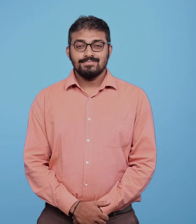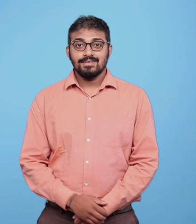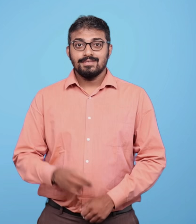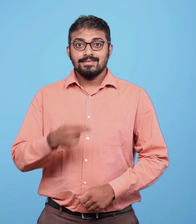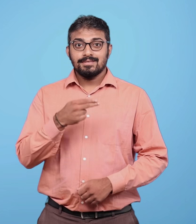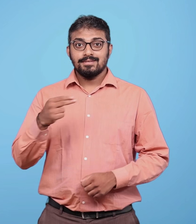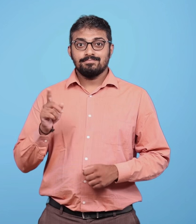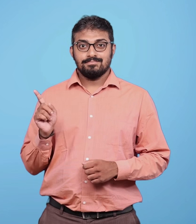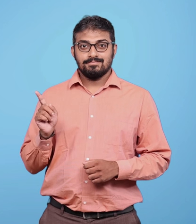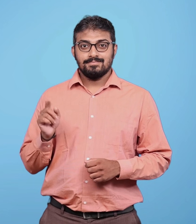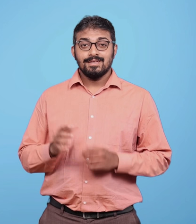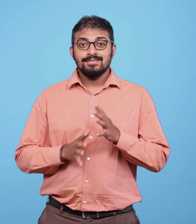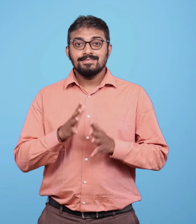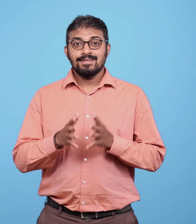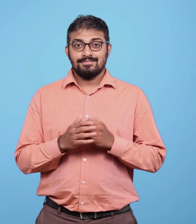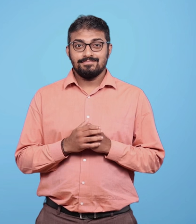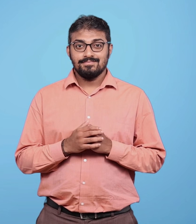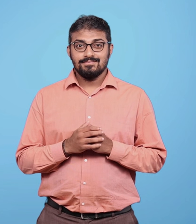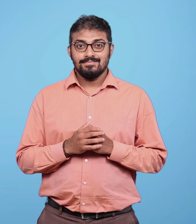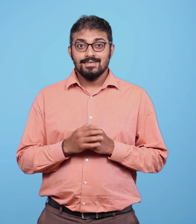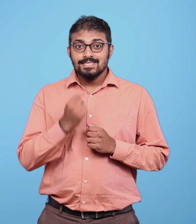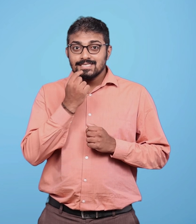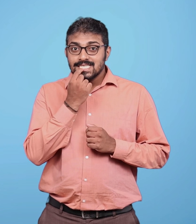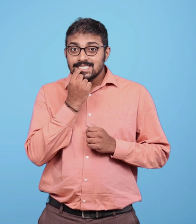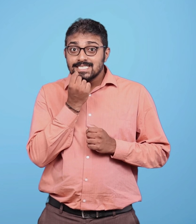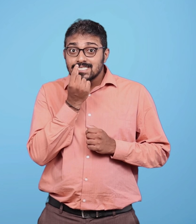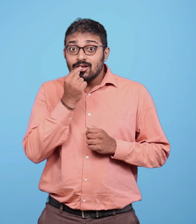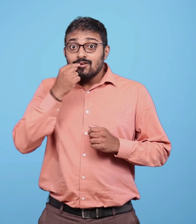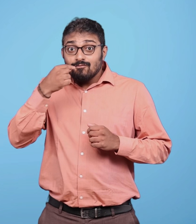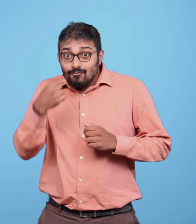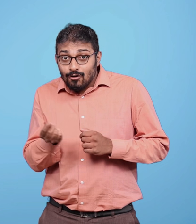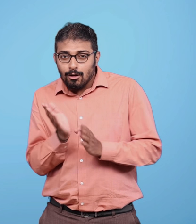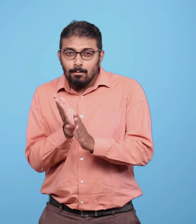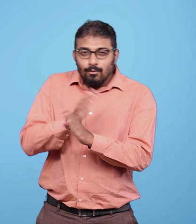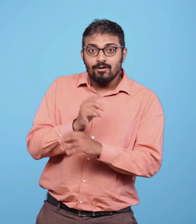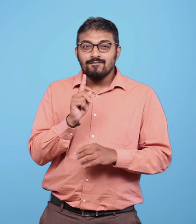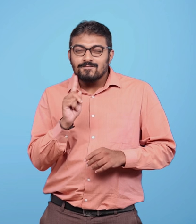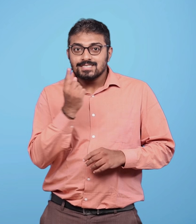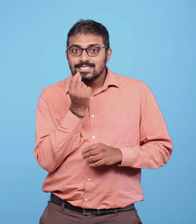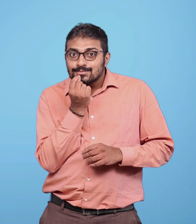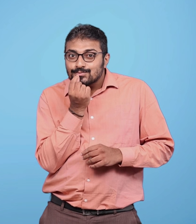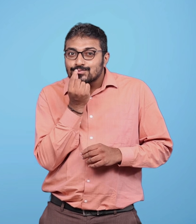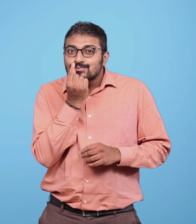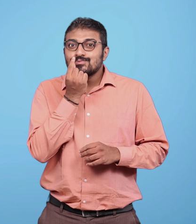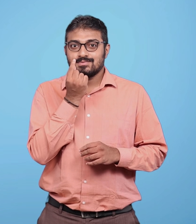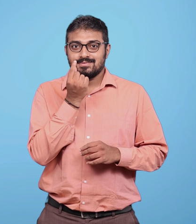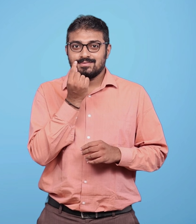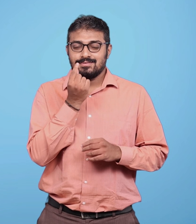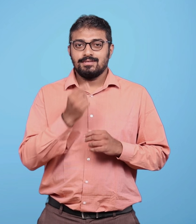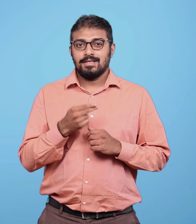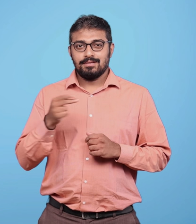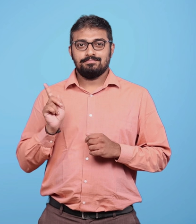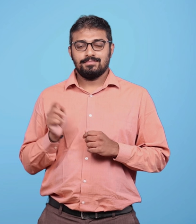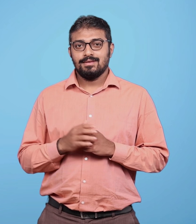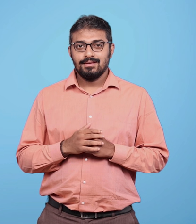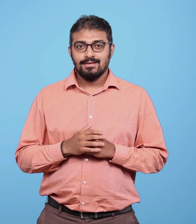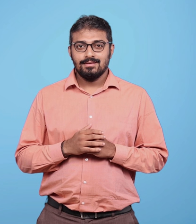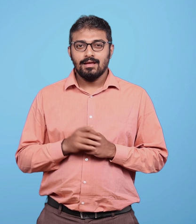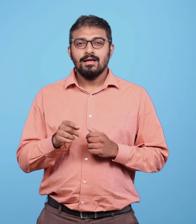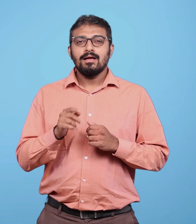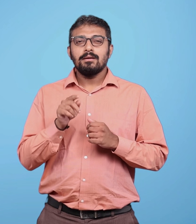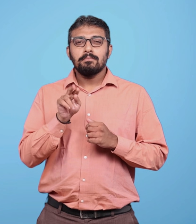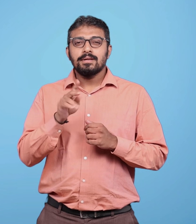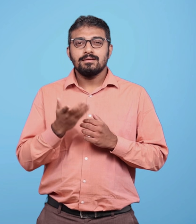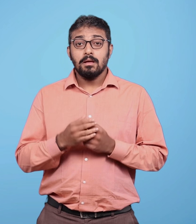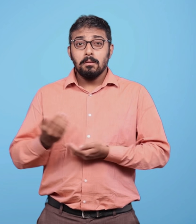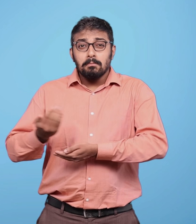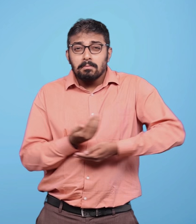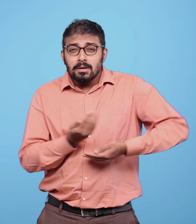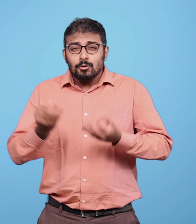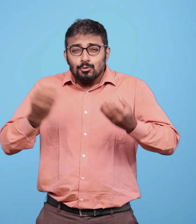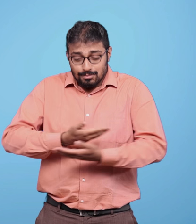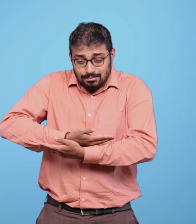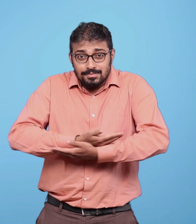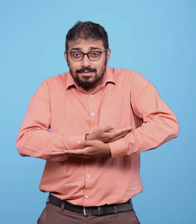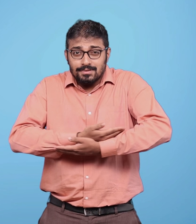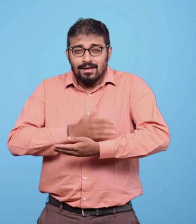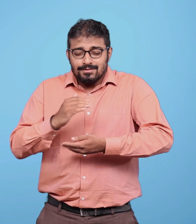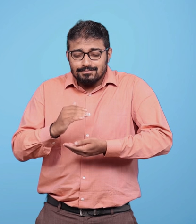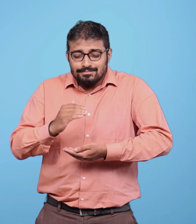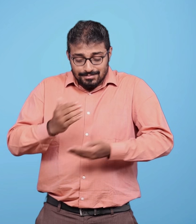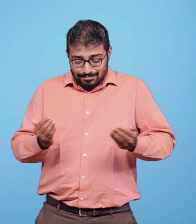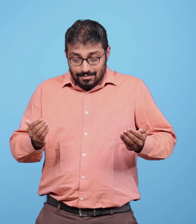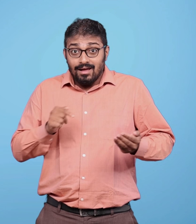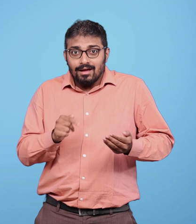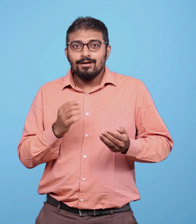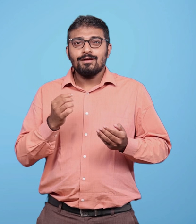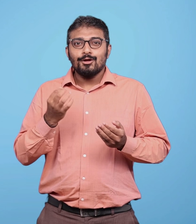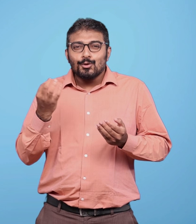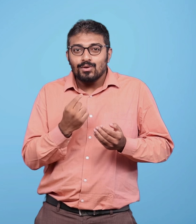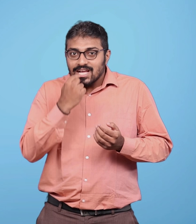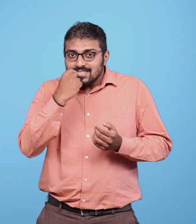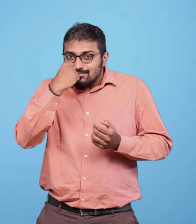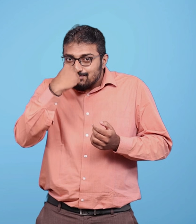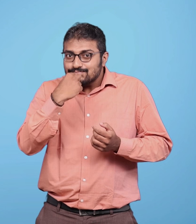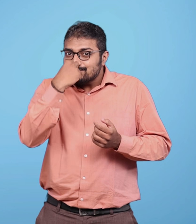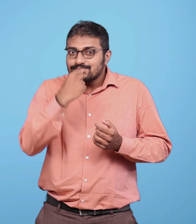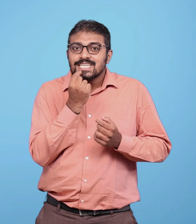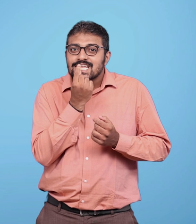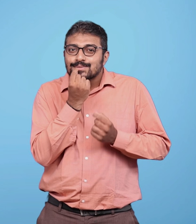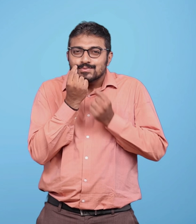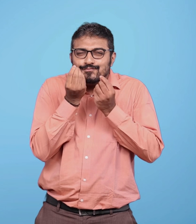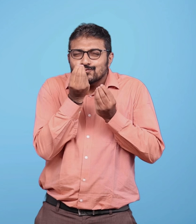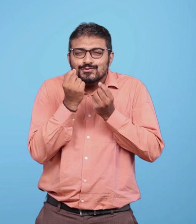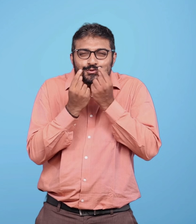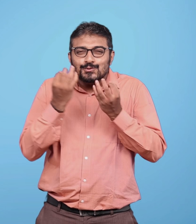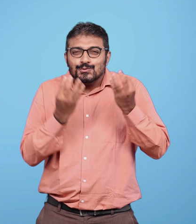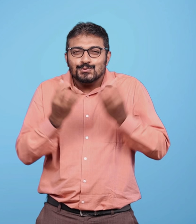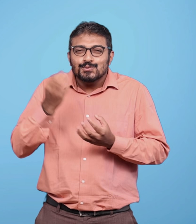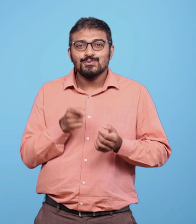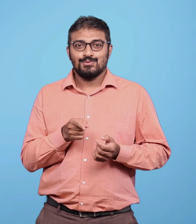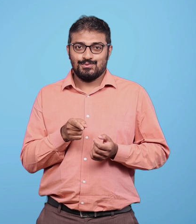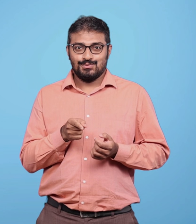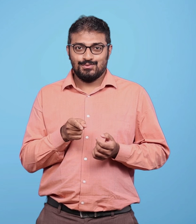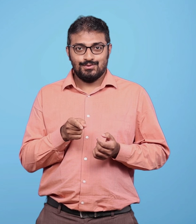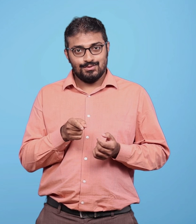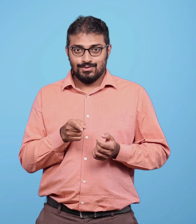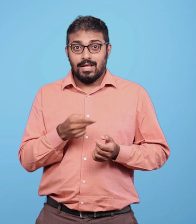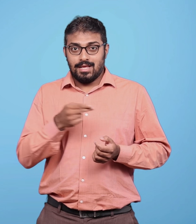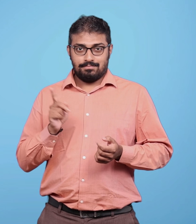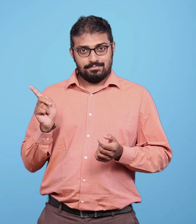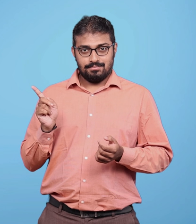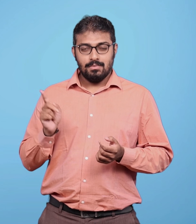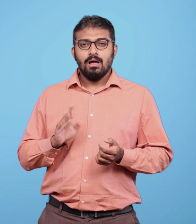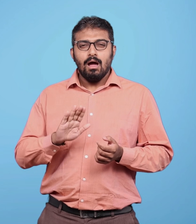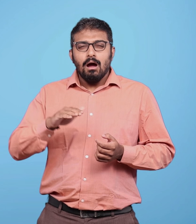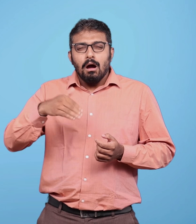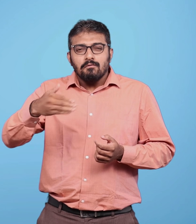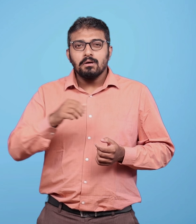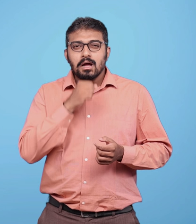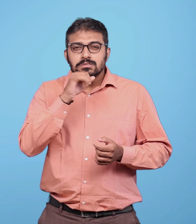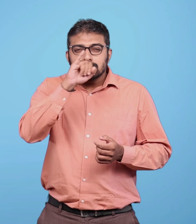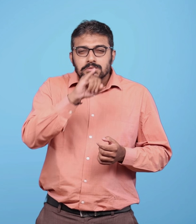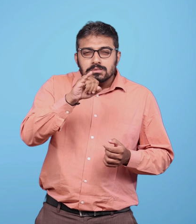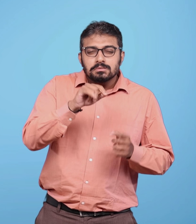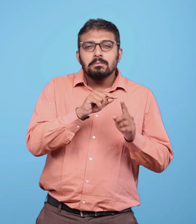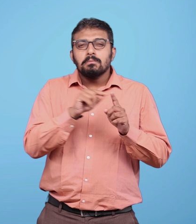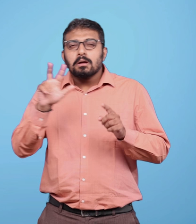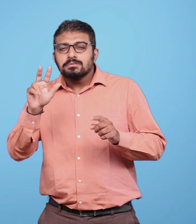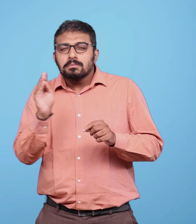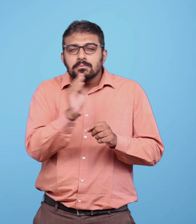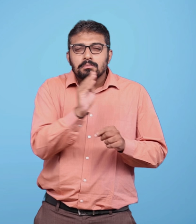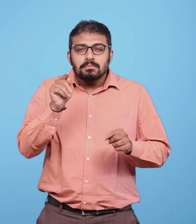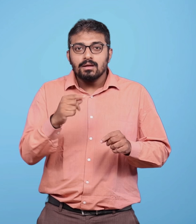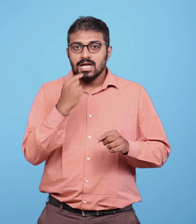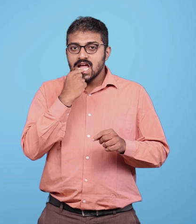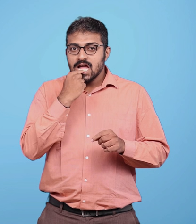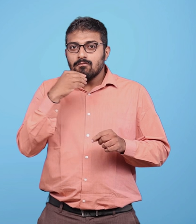milk teeth This sign refers to milk teeth. They are the first set of teeth that grow during infancy. They fall off at the age between six to eight years.